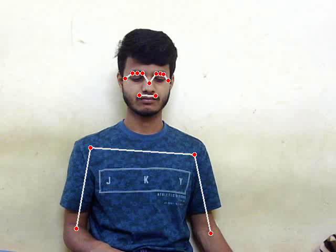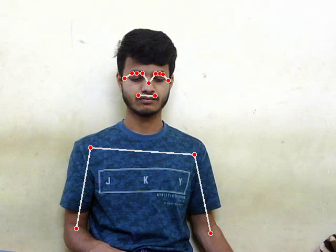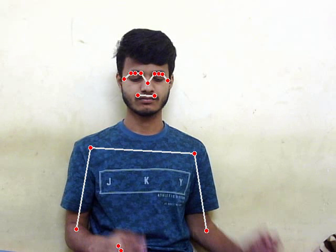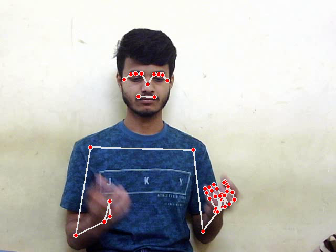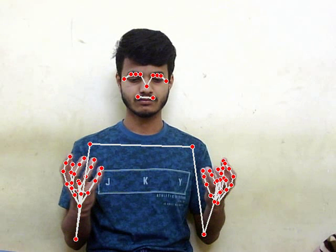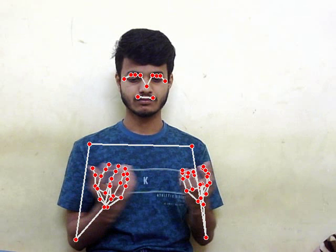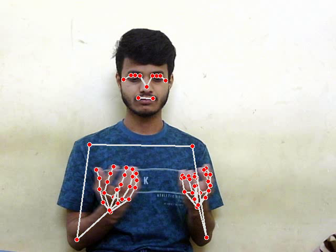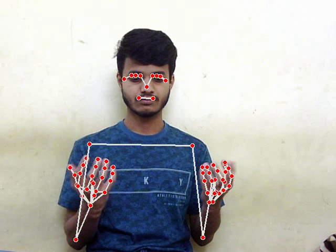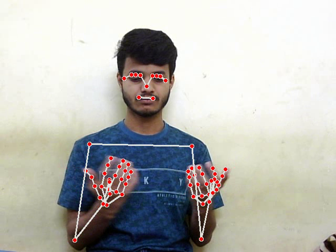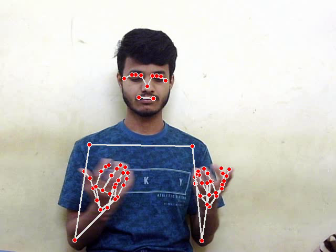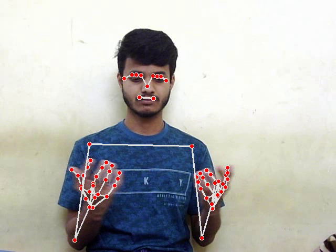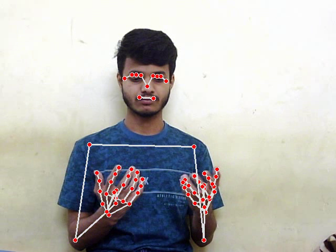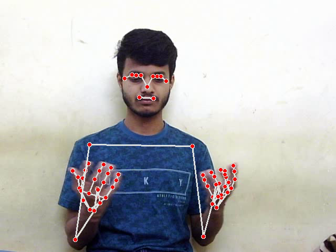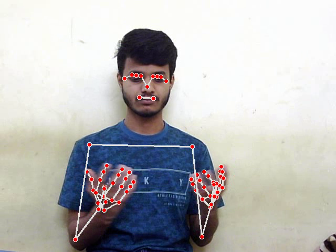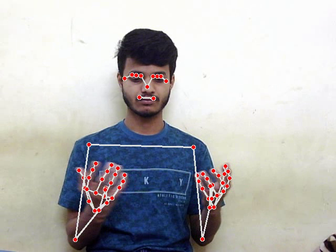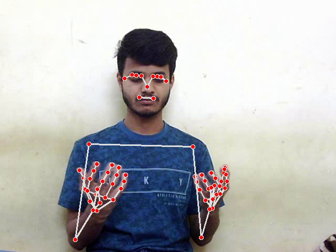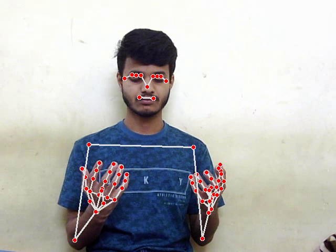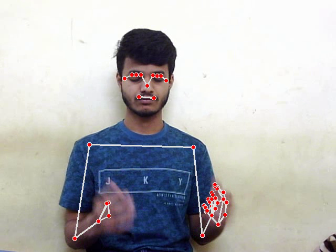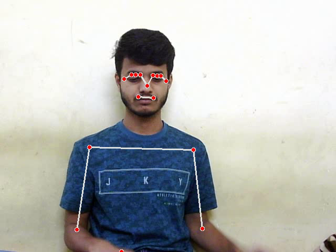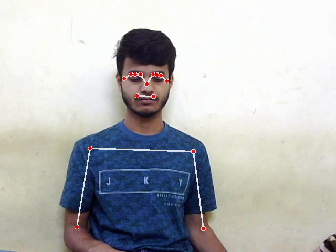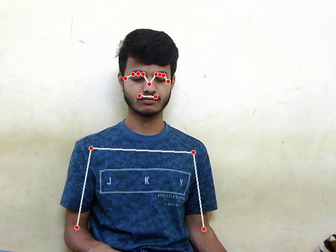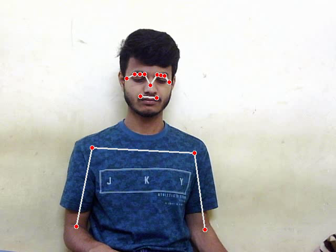what